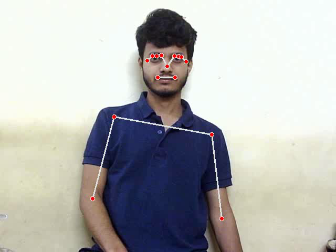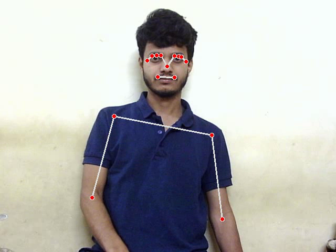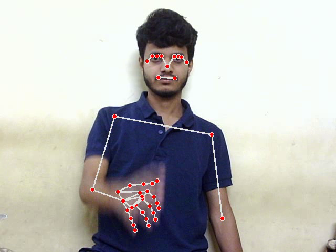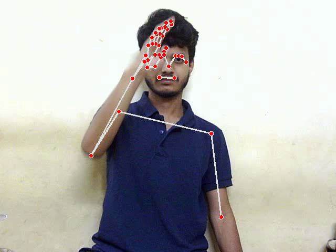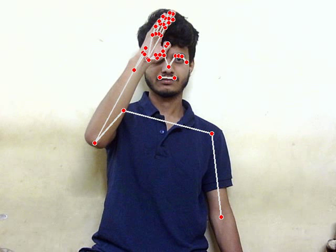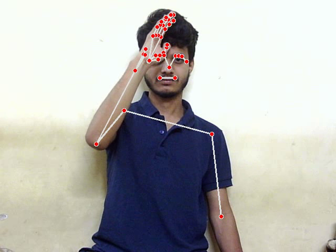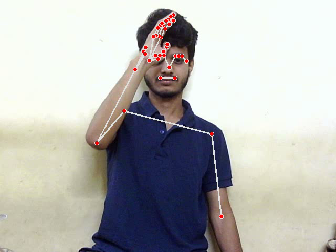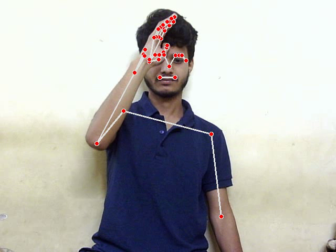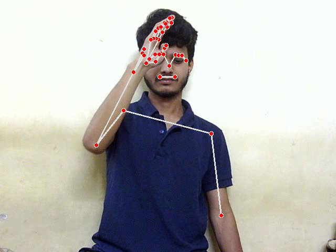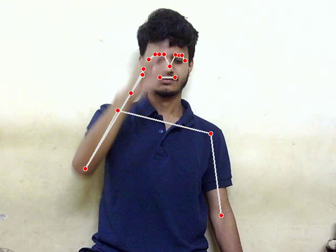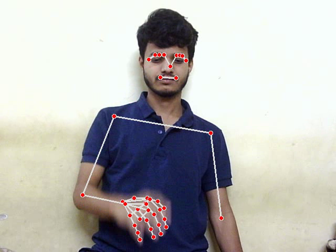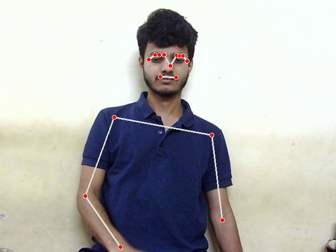father